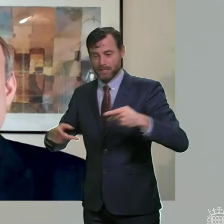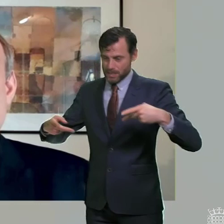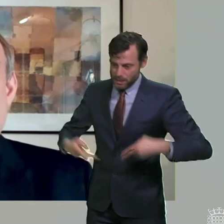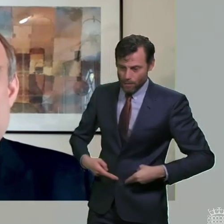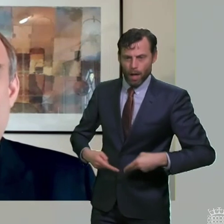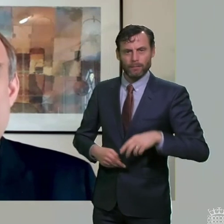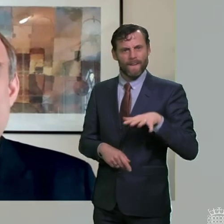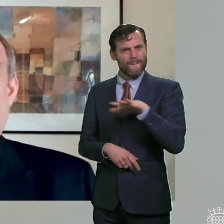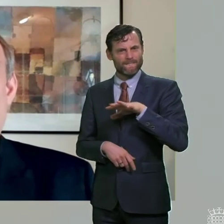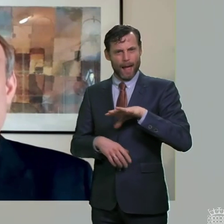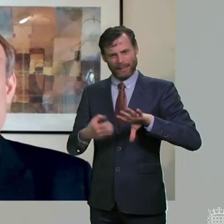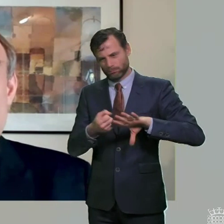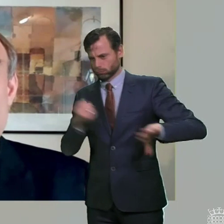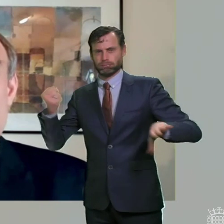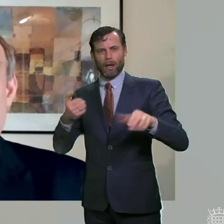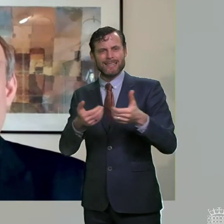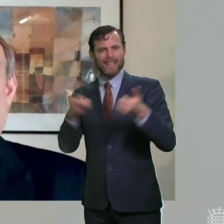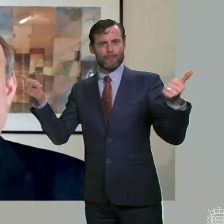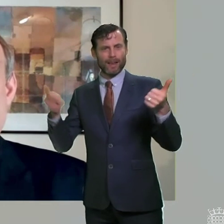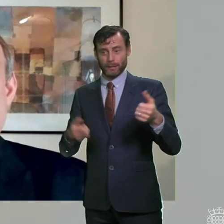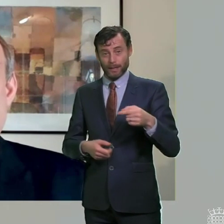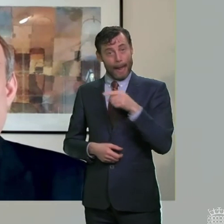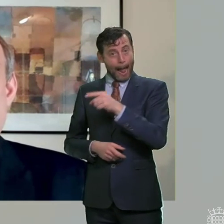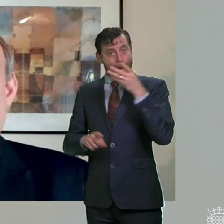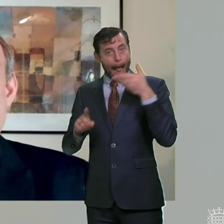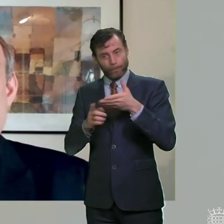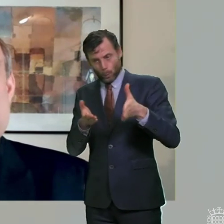This is a genocide happening in front of our eyes.